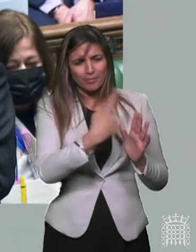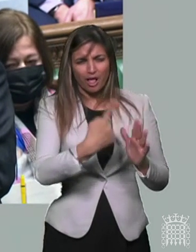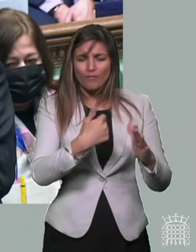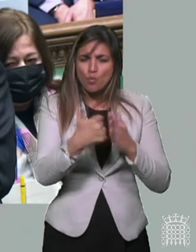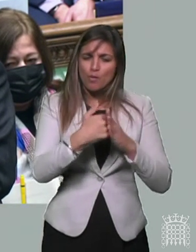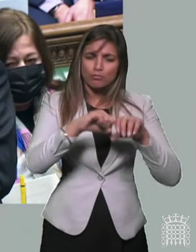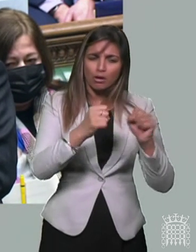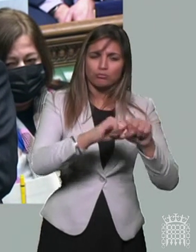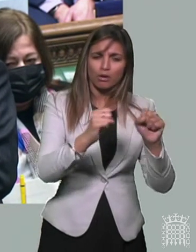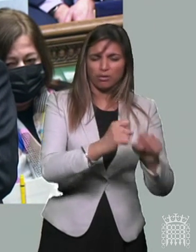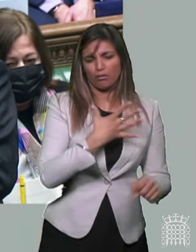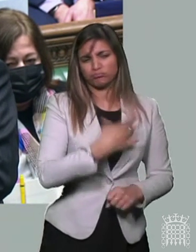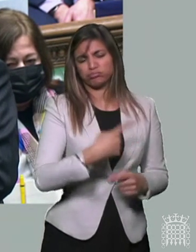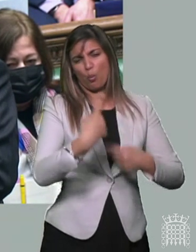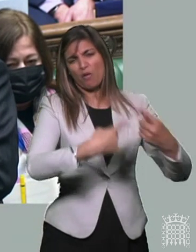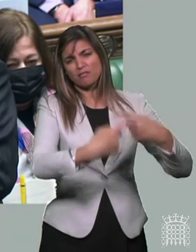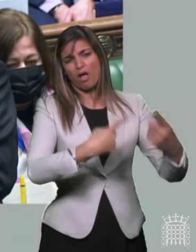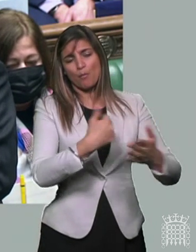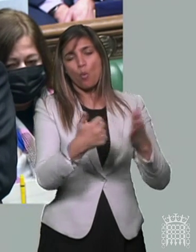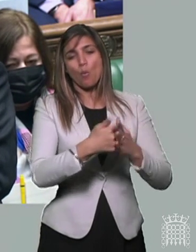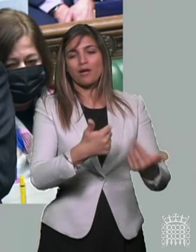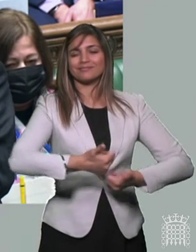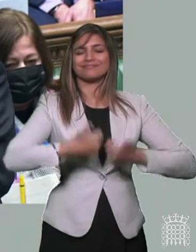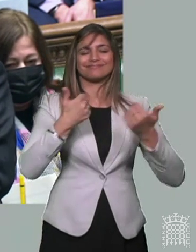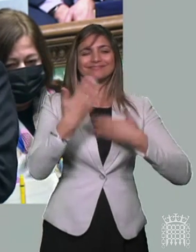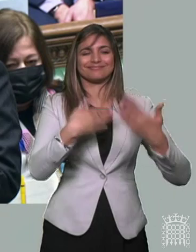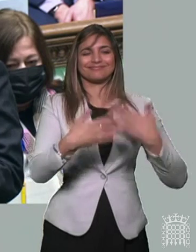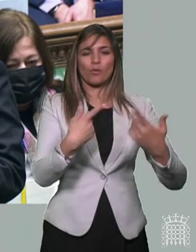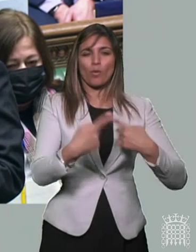He does what he wants and gets away with it every time”.